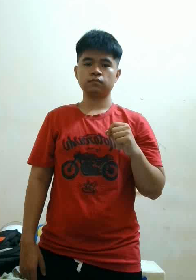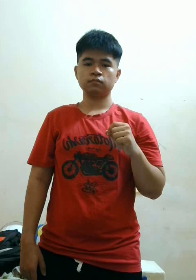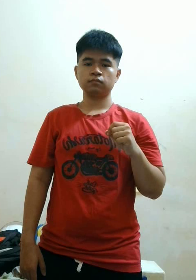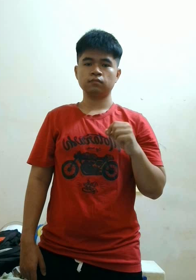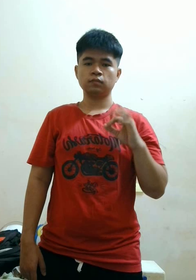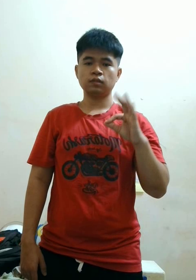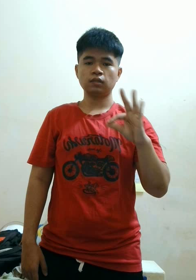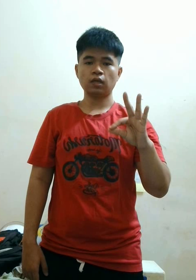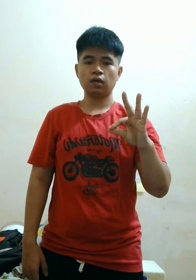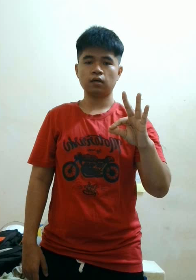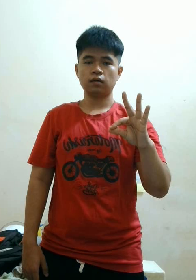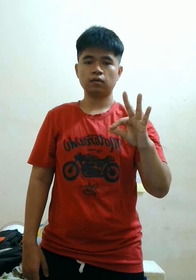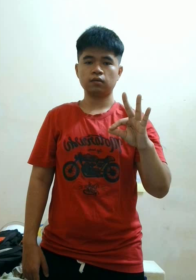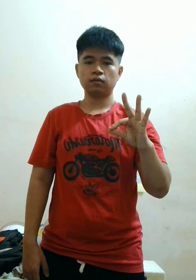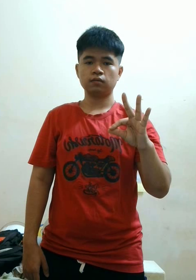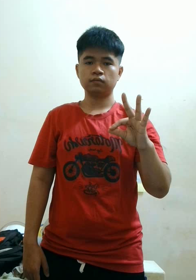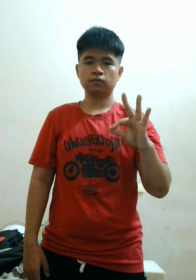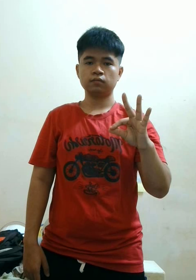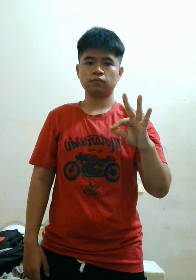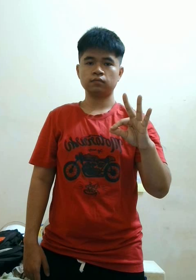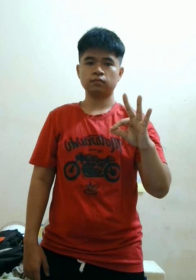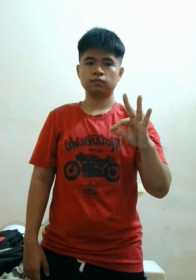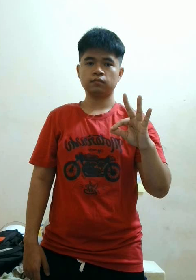t